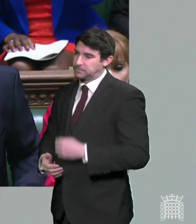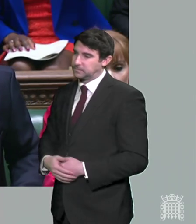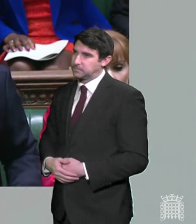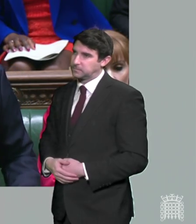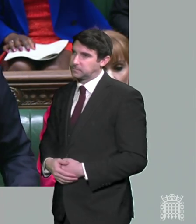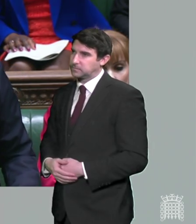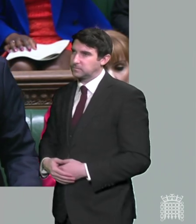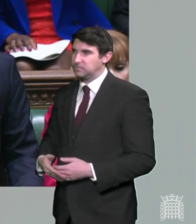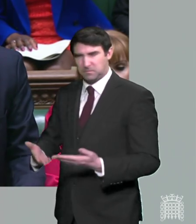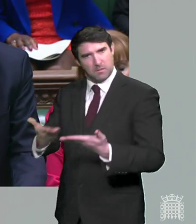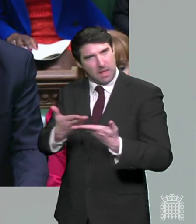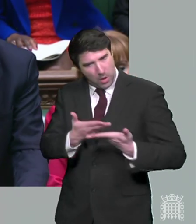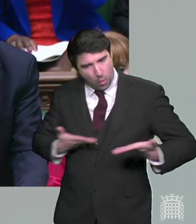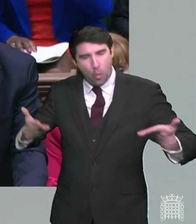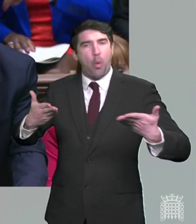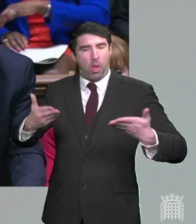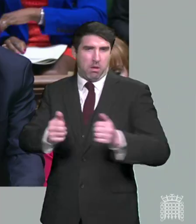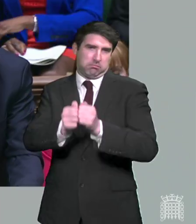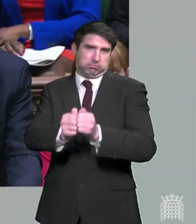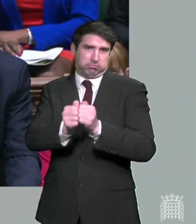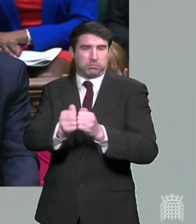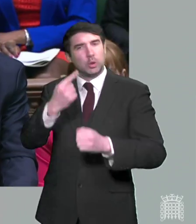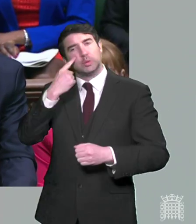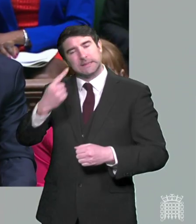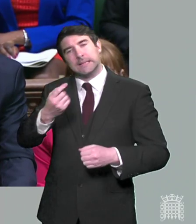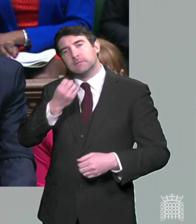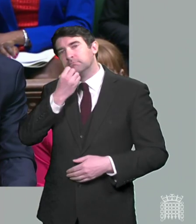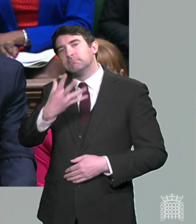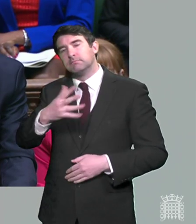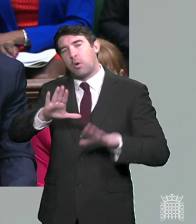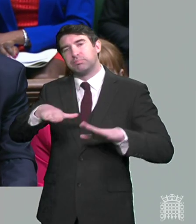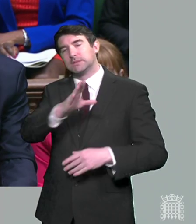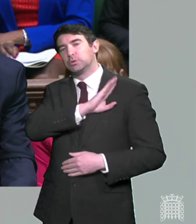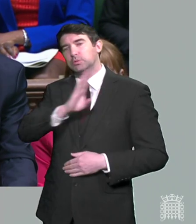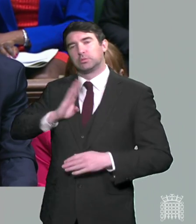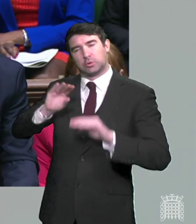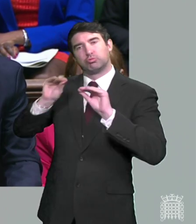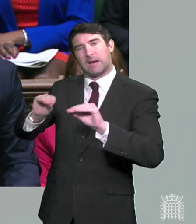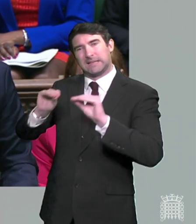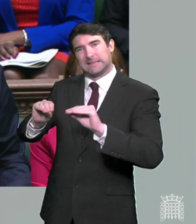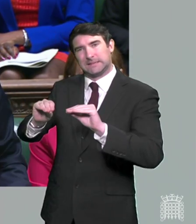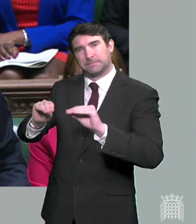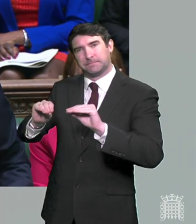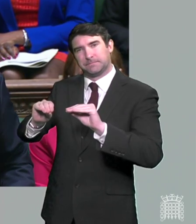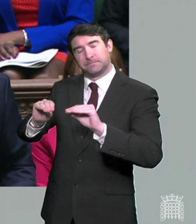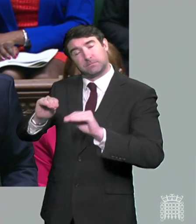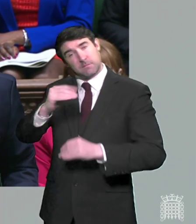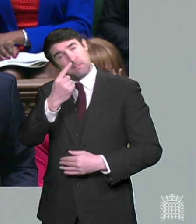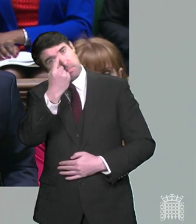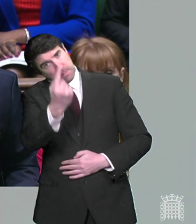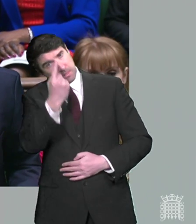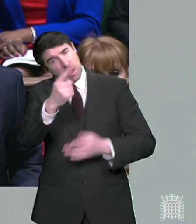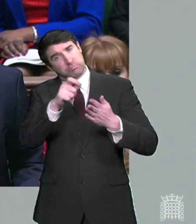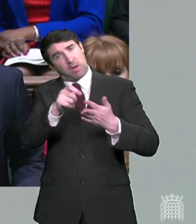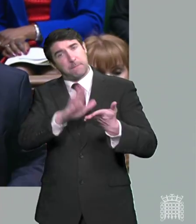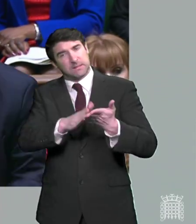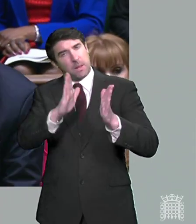Before I entered this House, I had responsibility for fighting for justice in The Hague for victims of Serbian aggression.